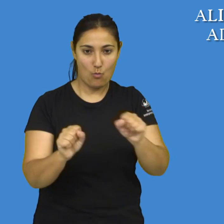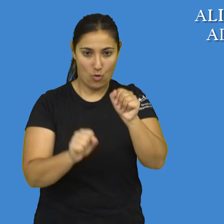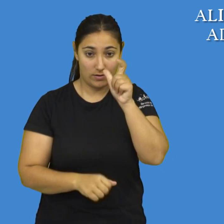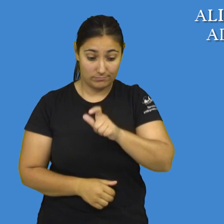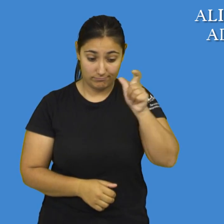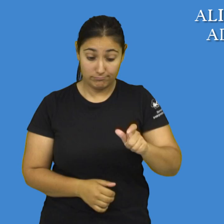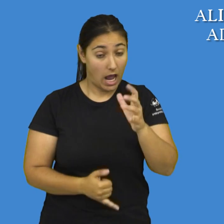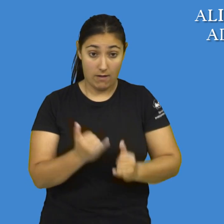persona